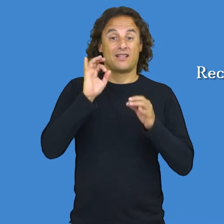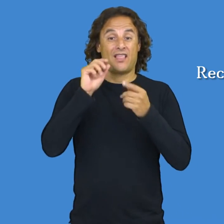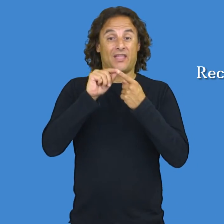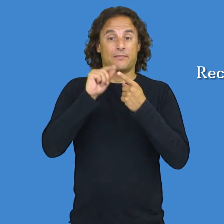diabetes